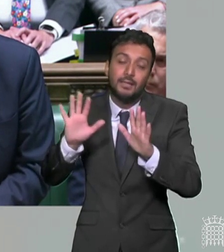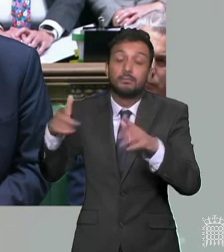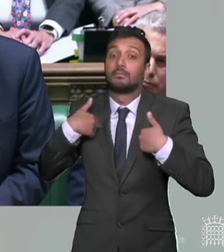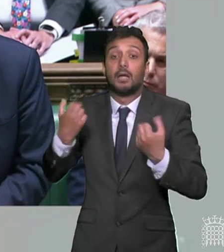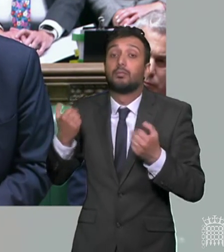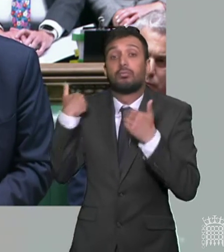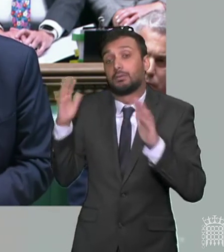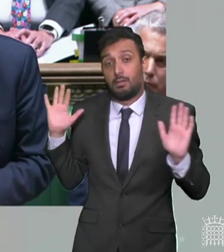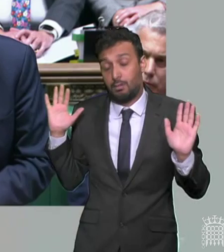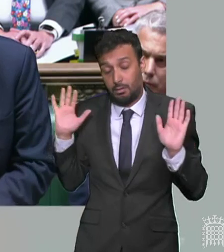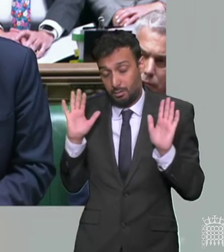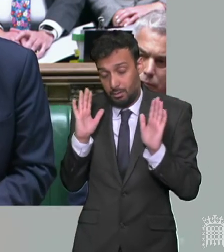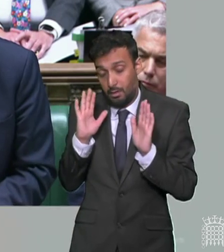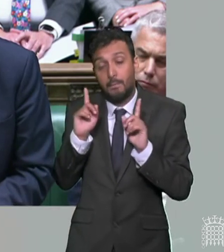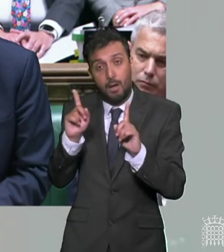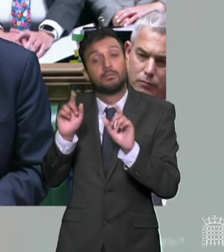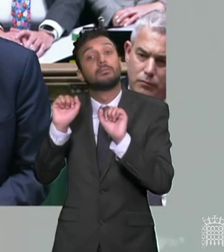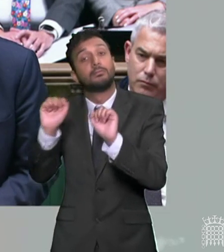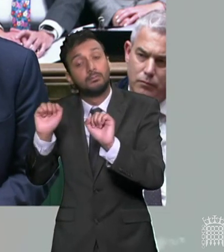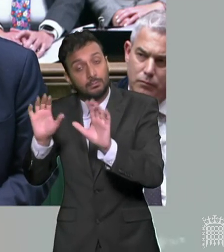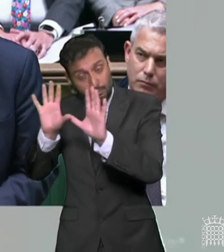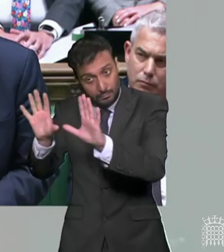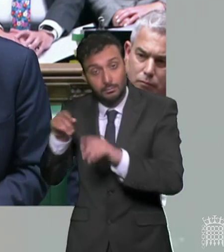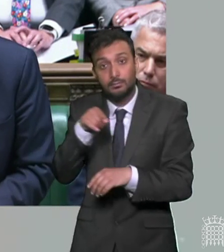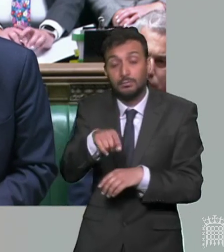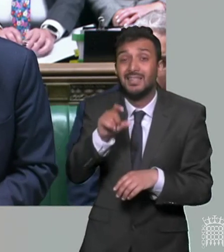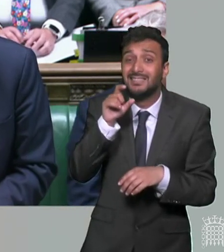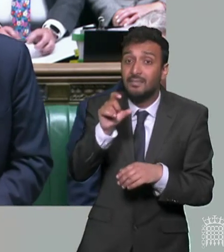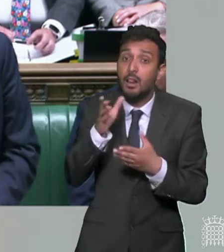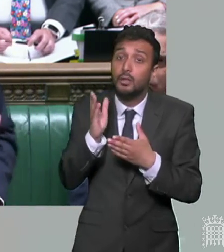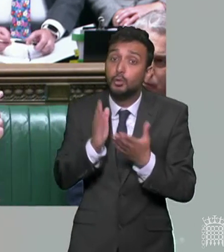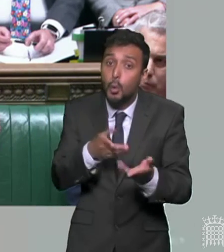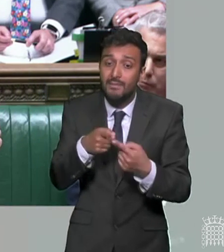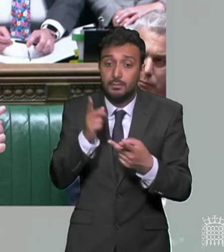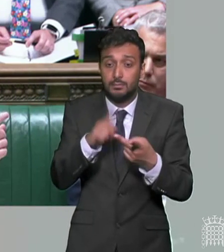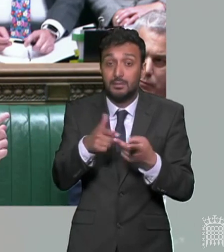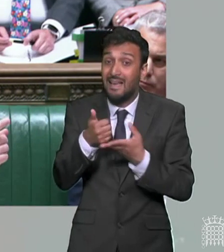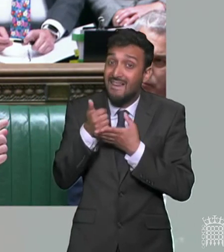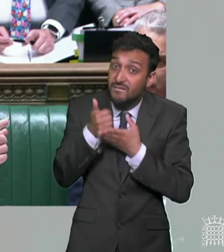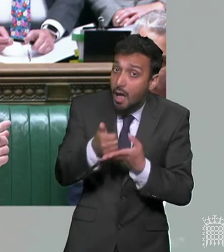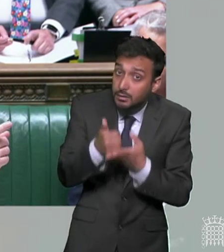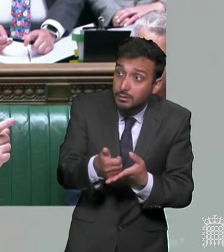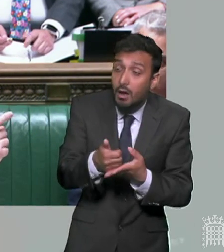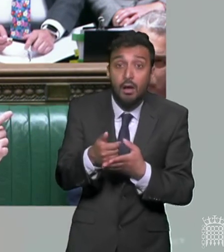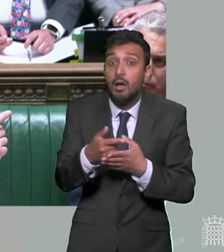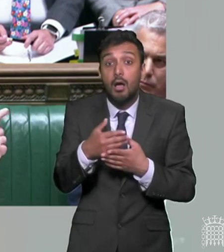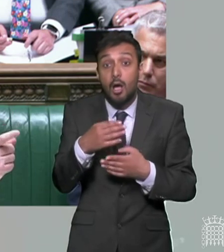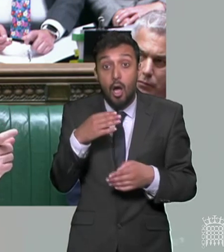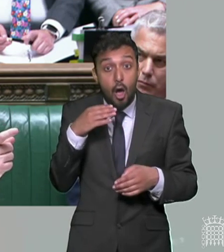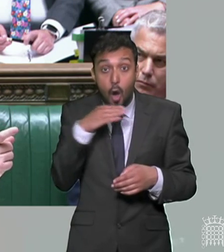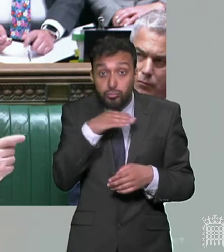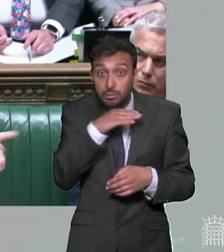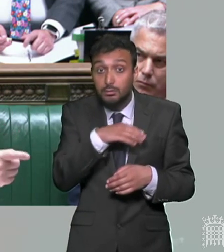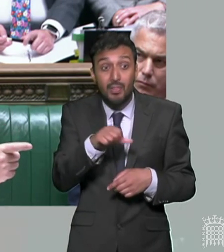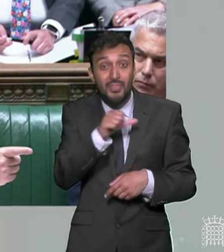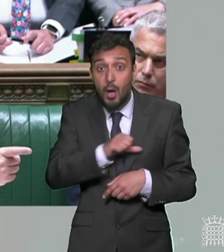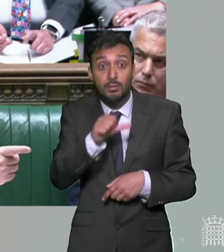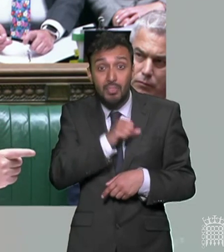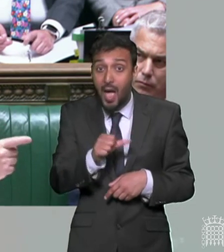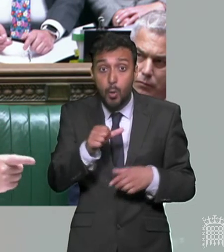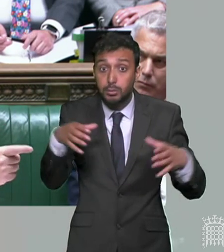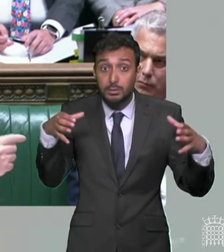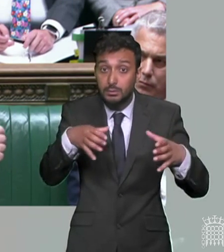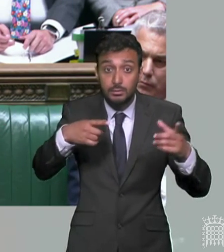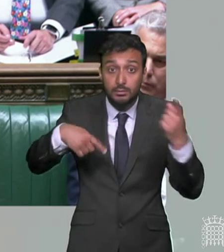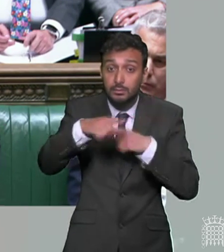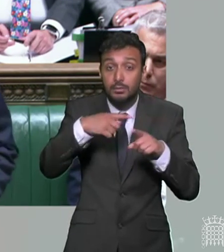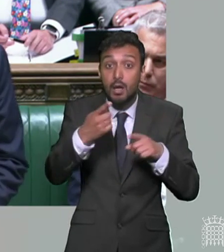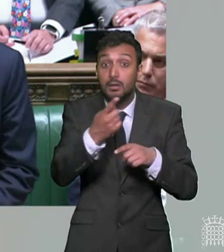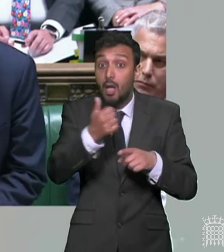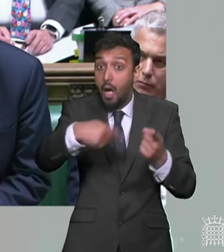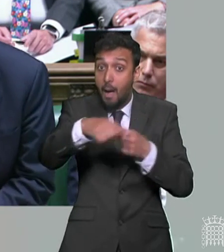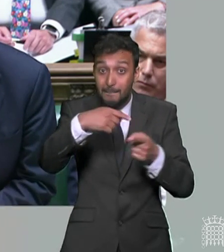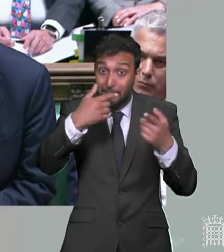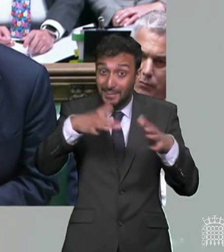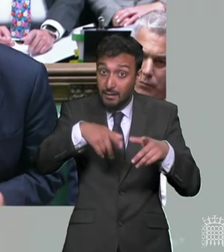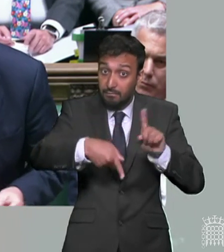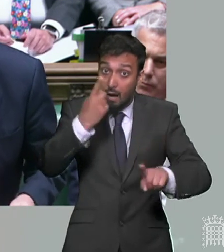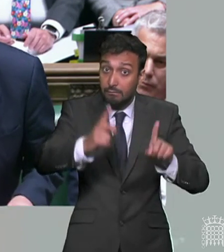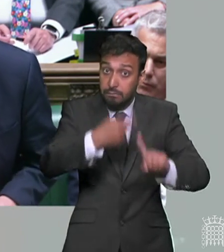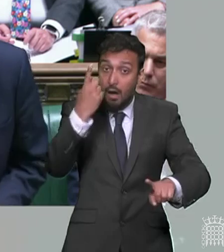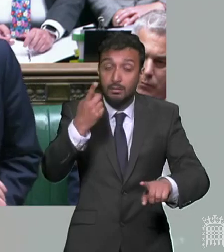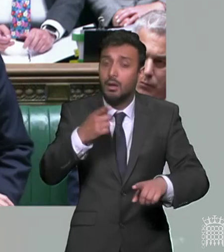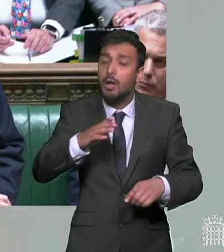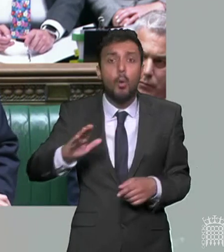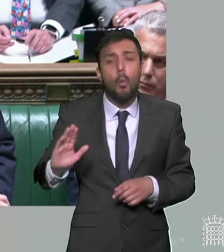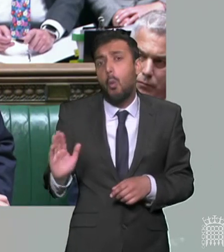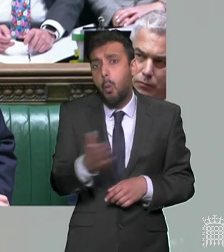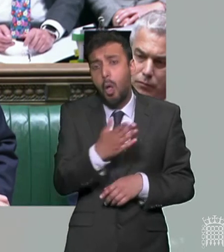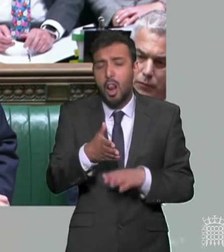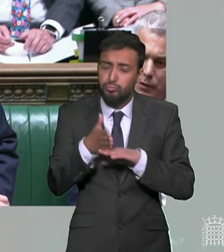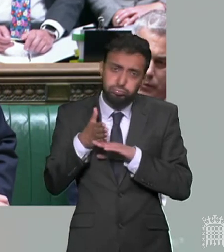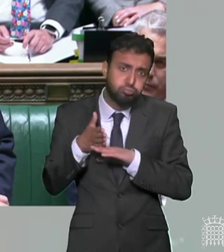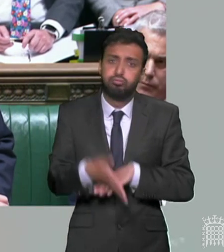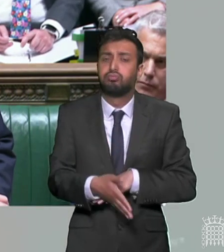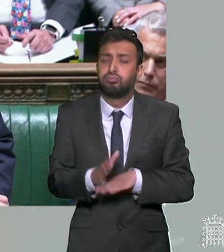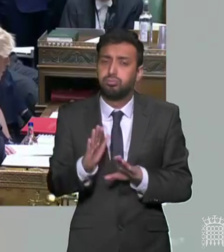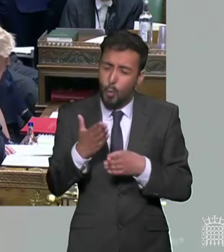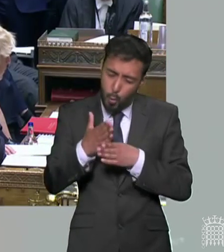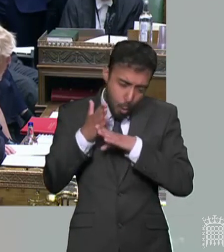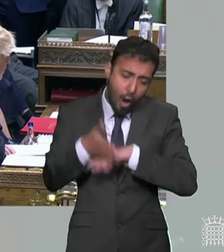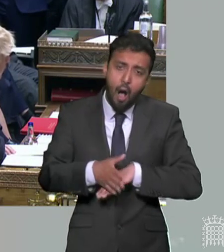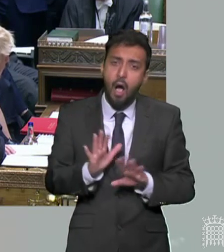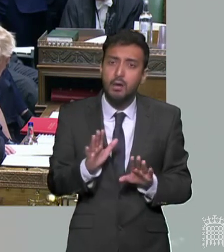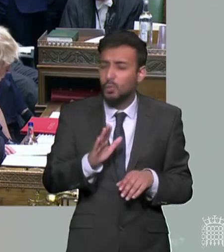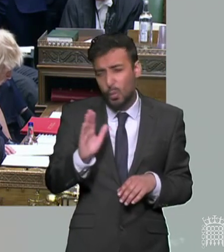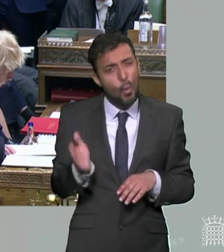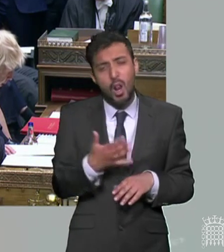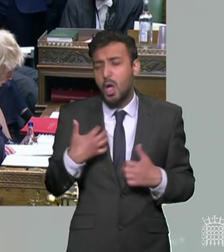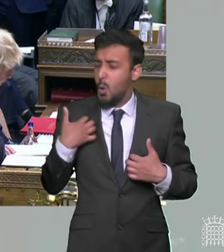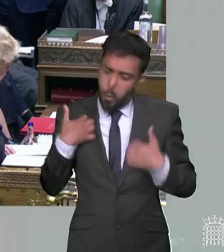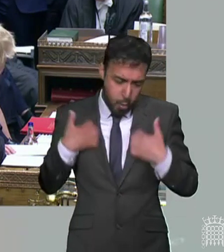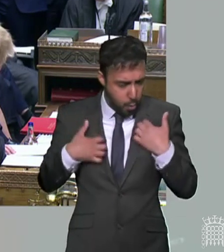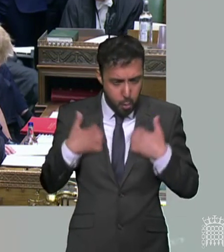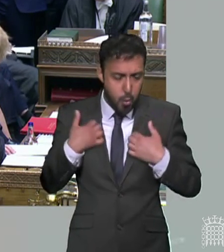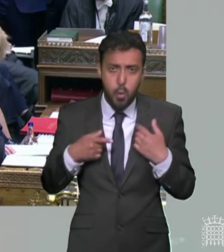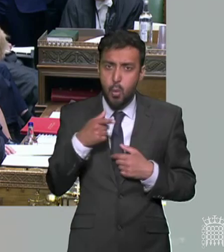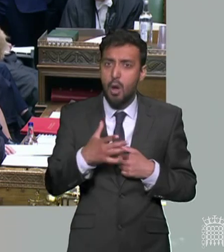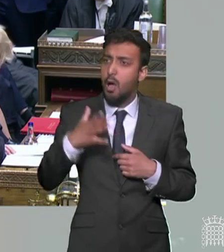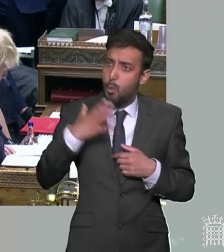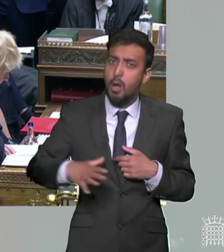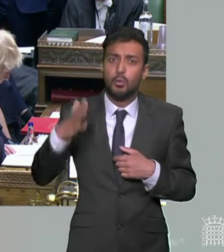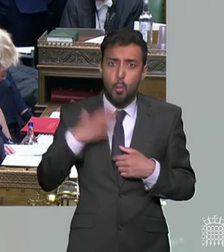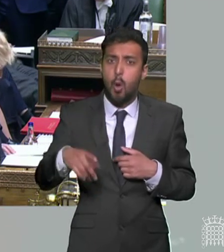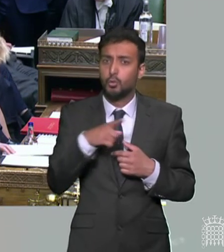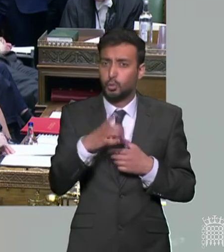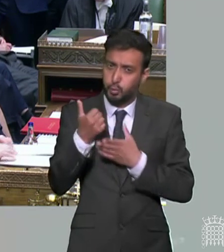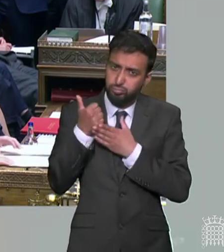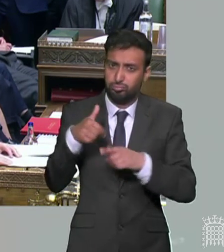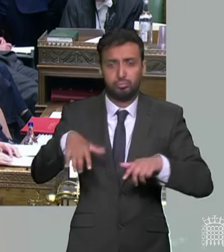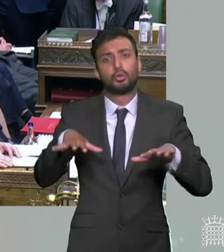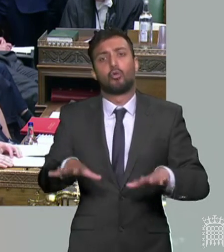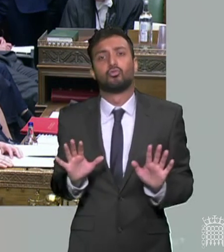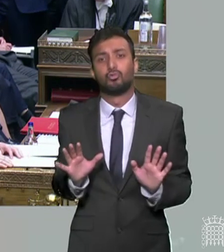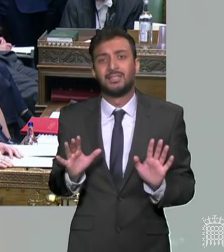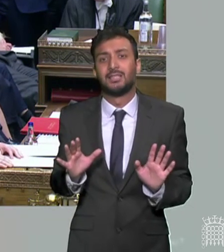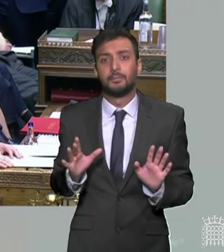I continue to believe that the civil servants and advisers in question—hundreds of them, thousands of them, some of whom are the very people who have received fines—are good, hard-working people, motivated by the highest calling to do the very best for our country.